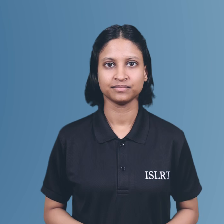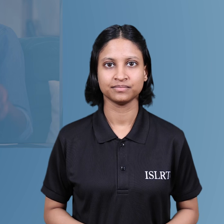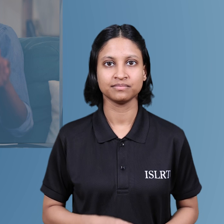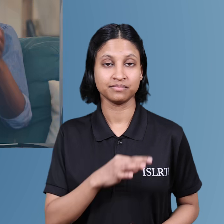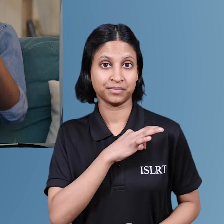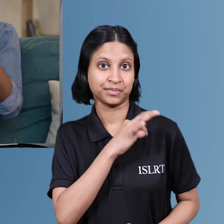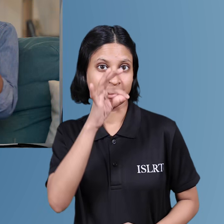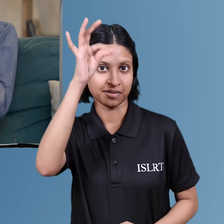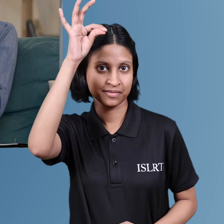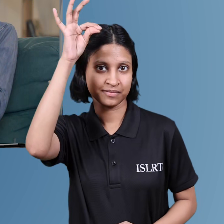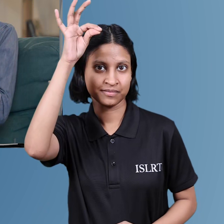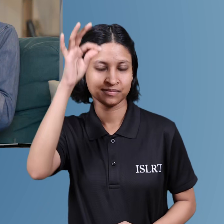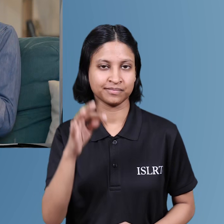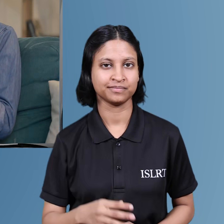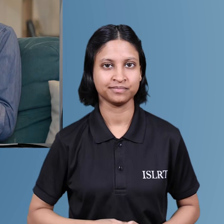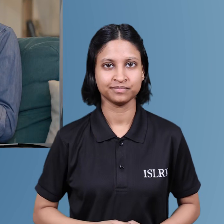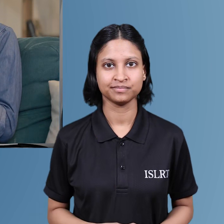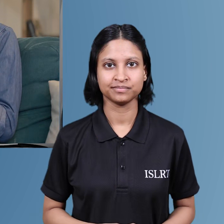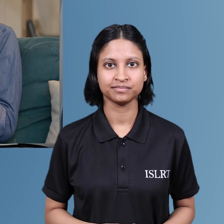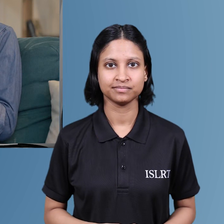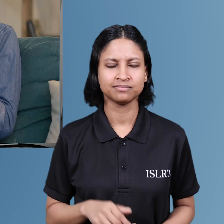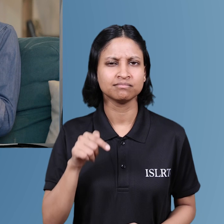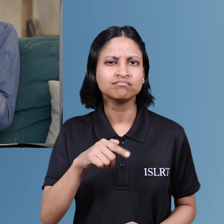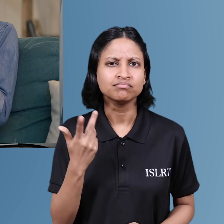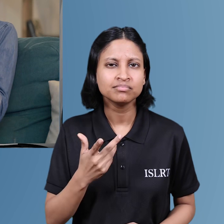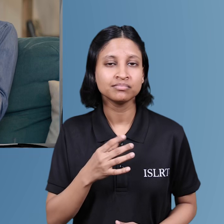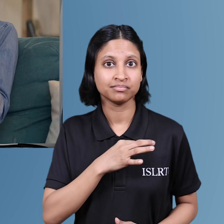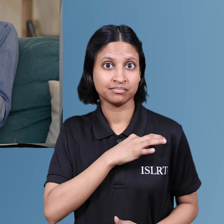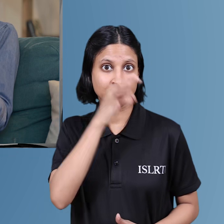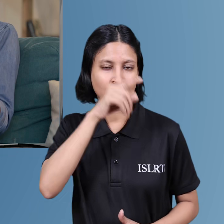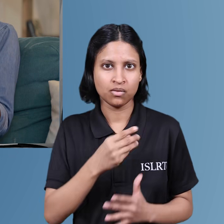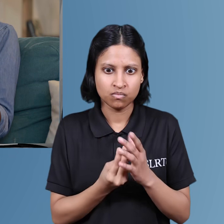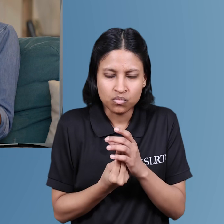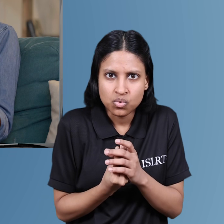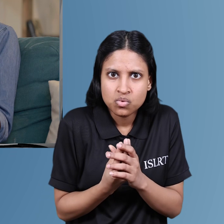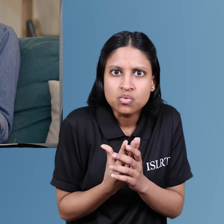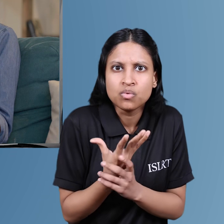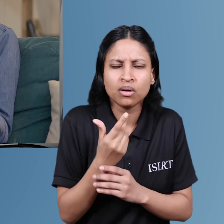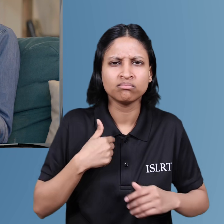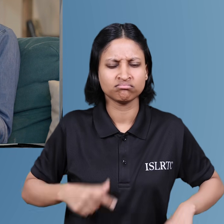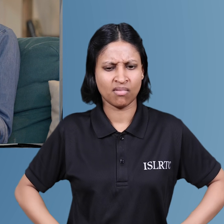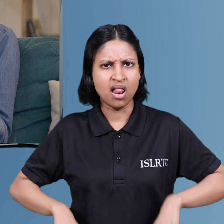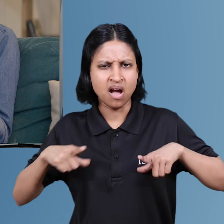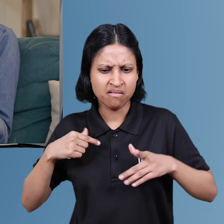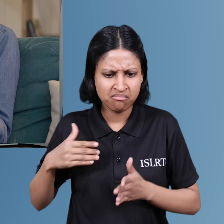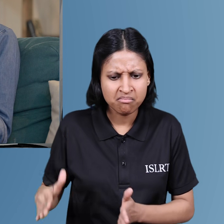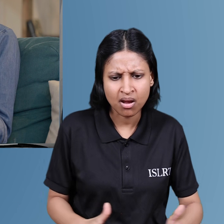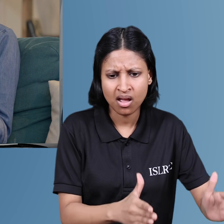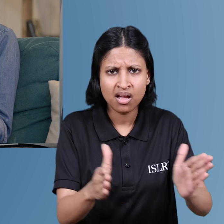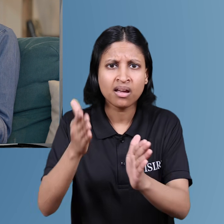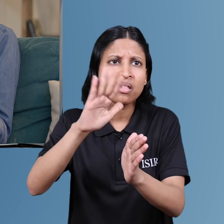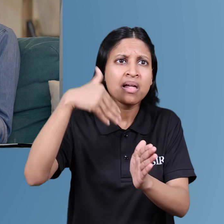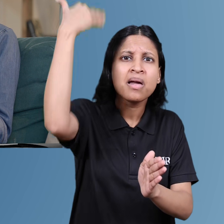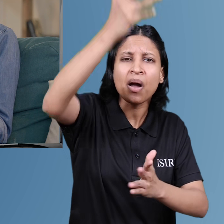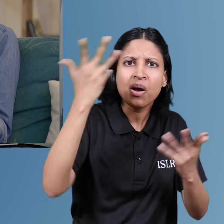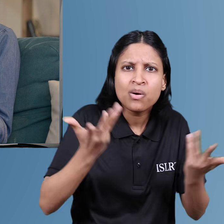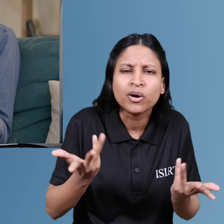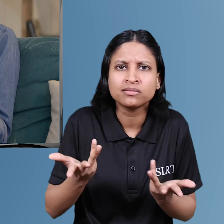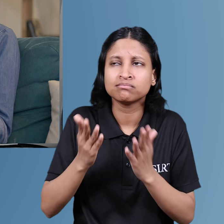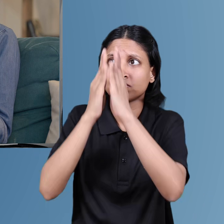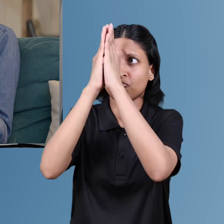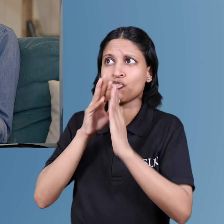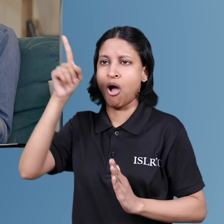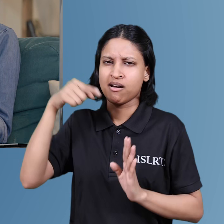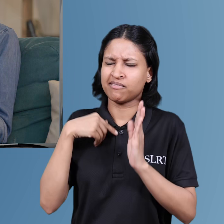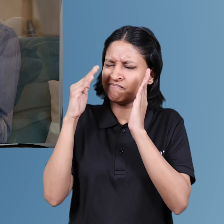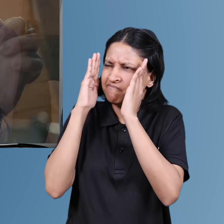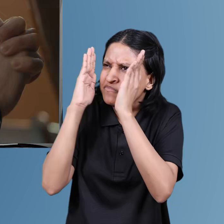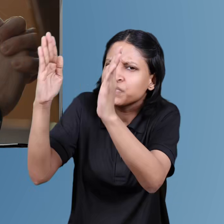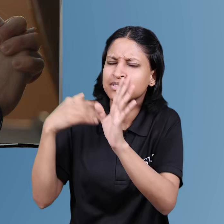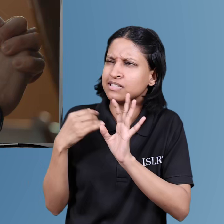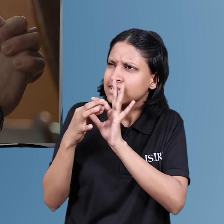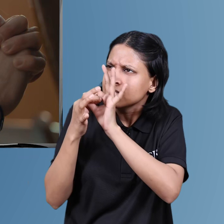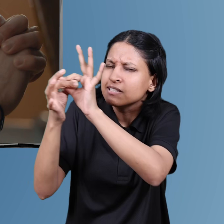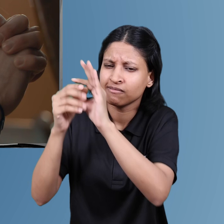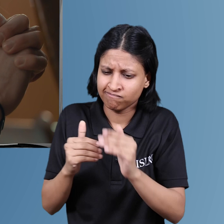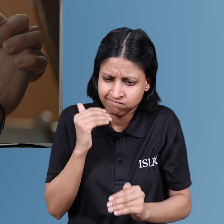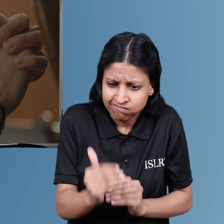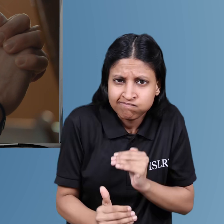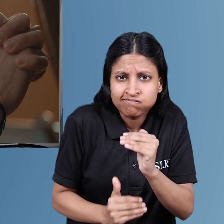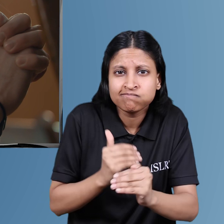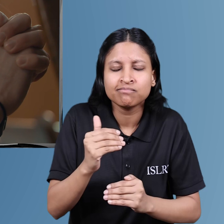Spiritual Spiritual refers to the pursuit of personal growth, a relationship with God, and the search for meaning and purpose in life.